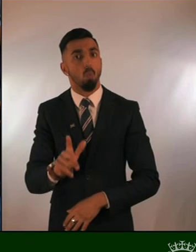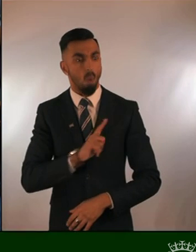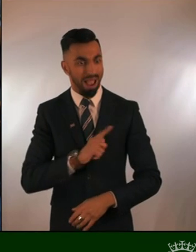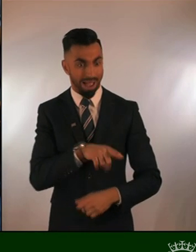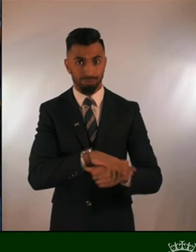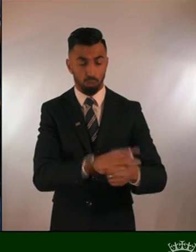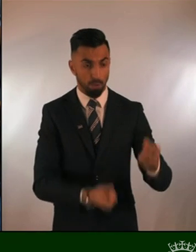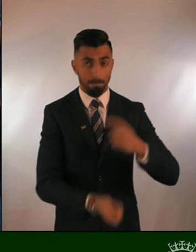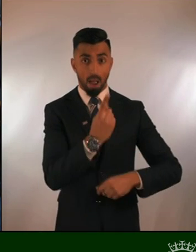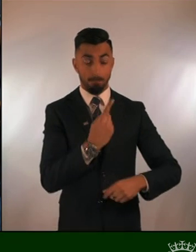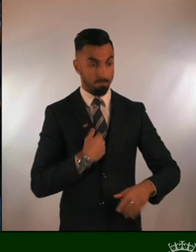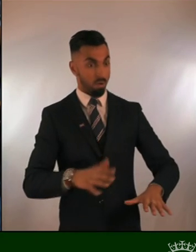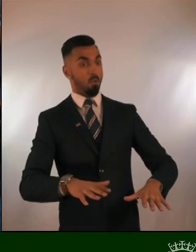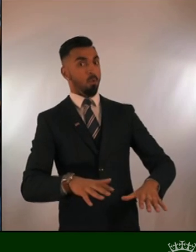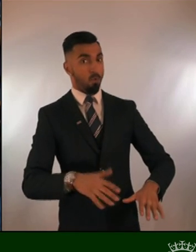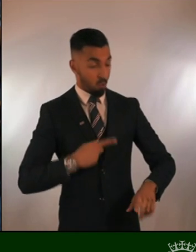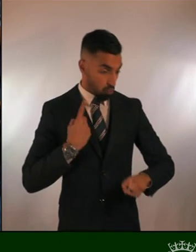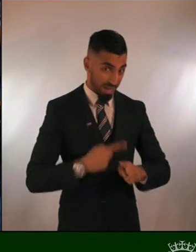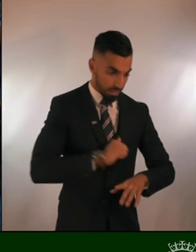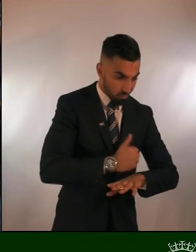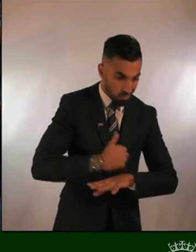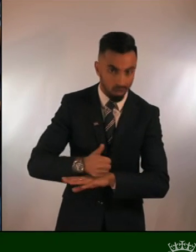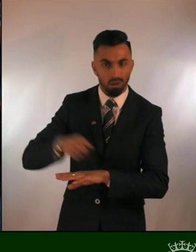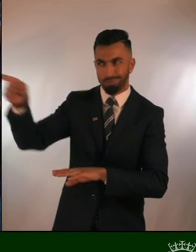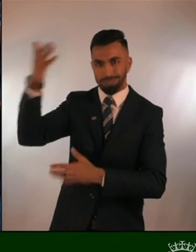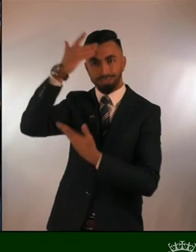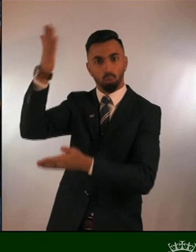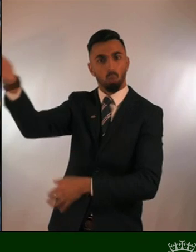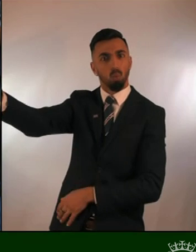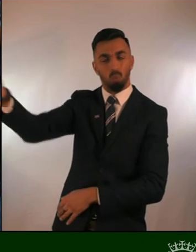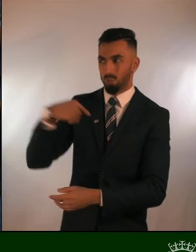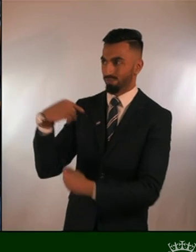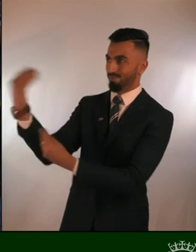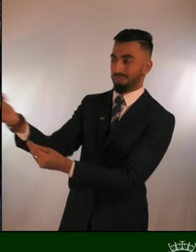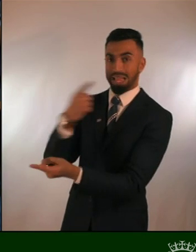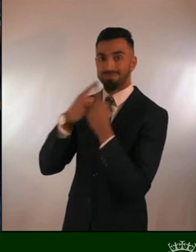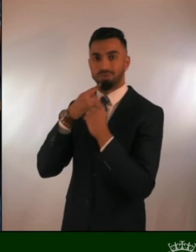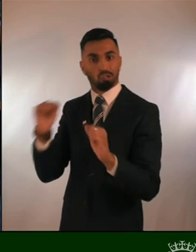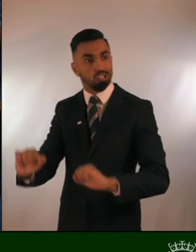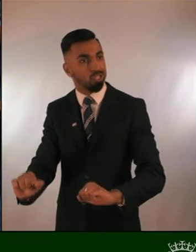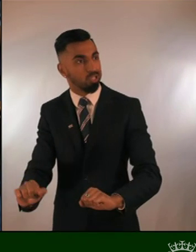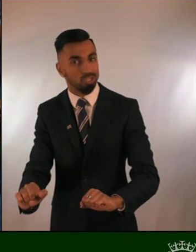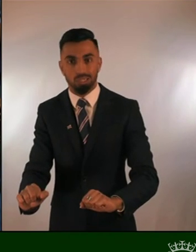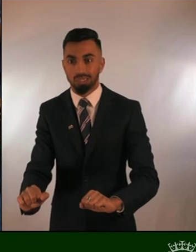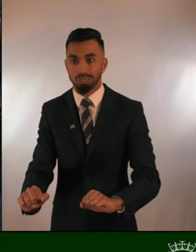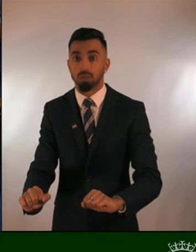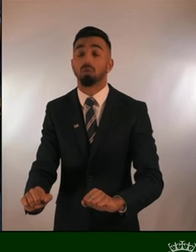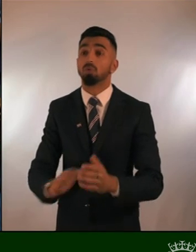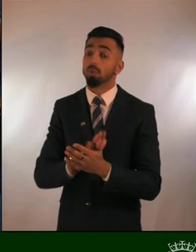But the House will also note that the target year for our current budget fiscal rule is not until 2022-23.